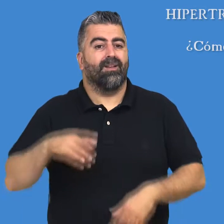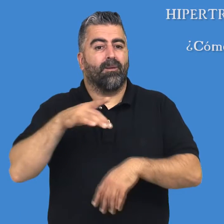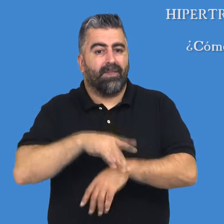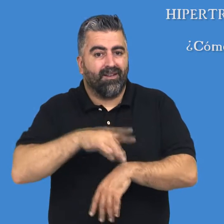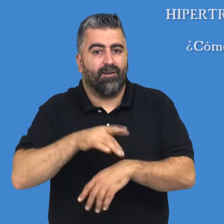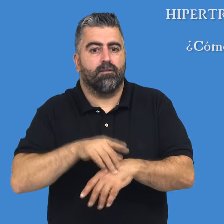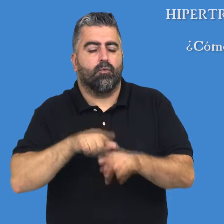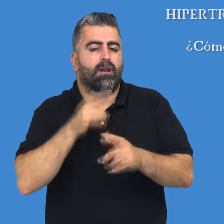enfermo